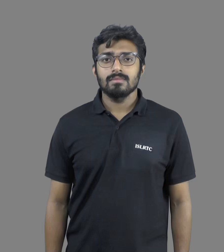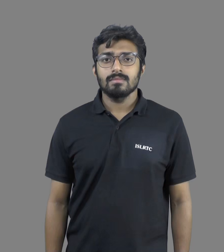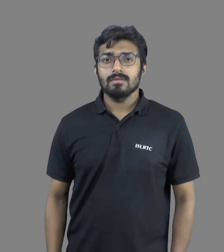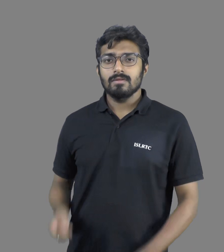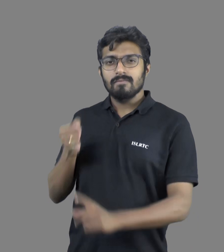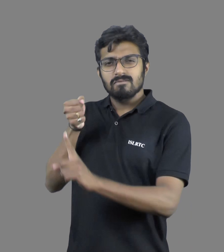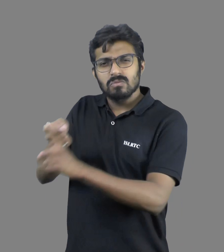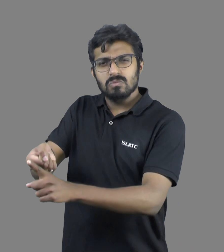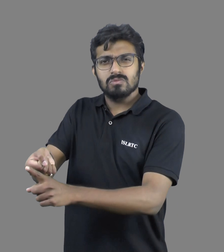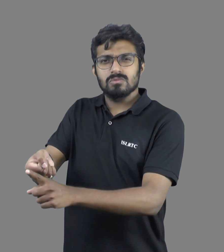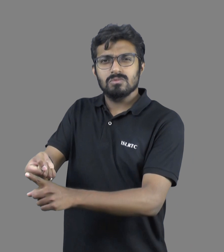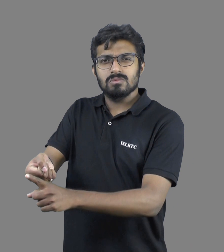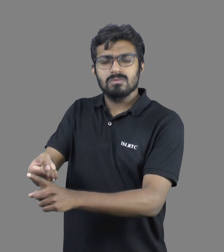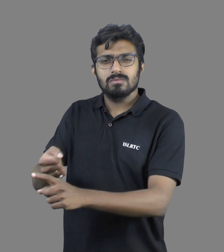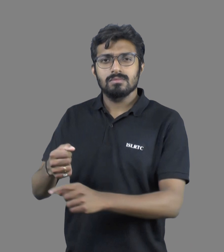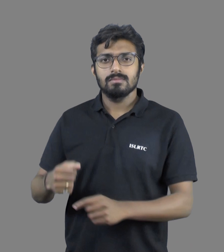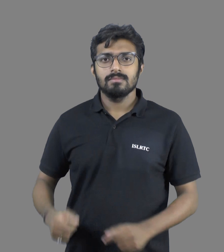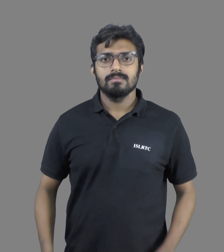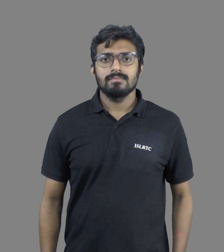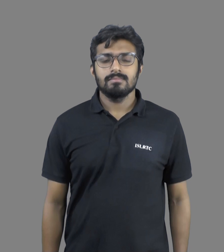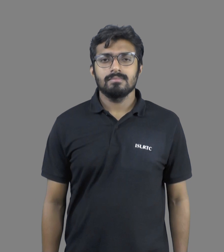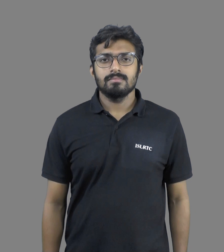Force